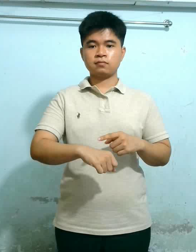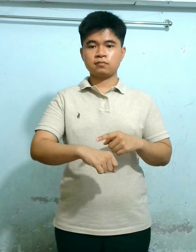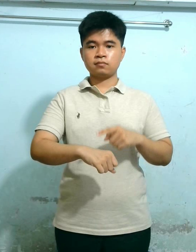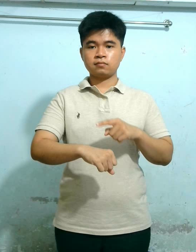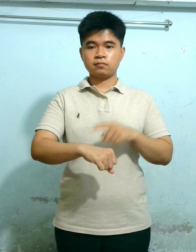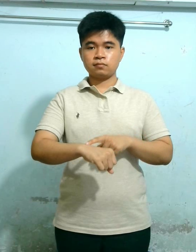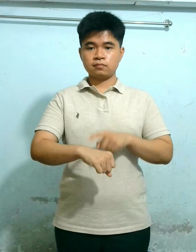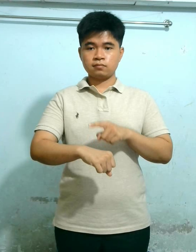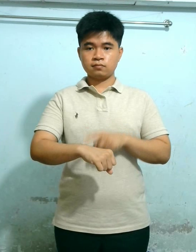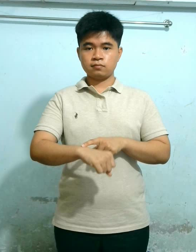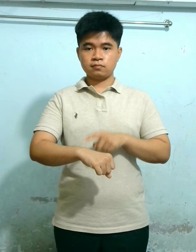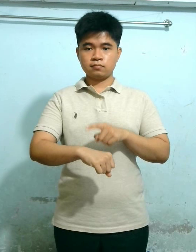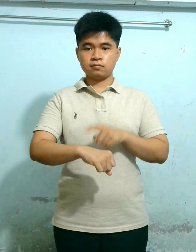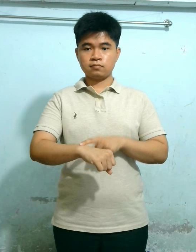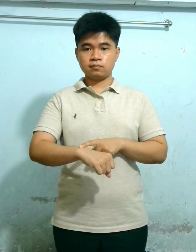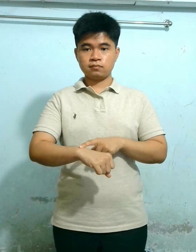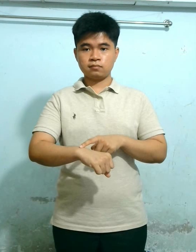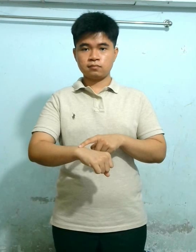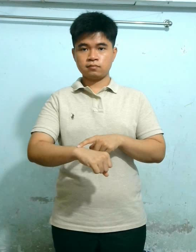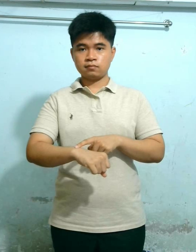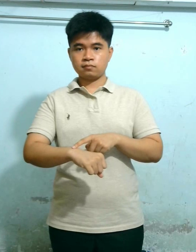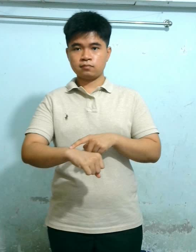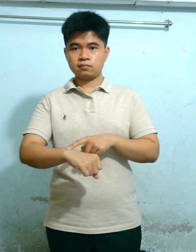gio